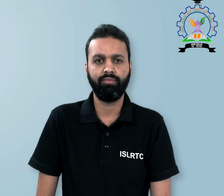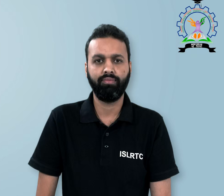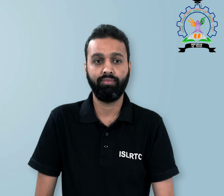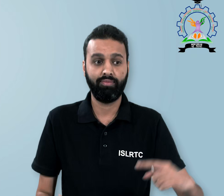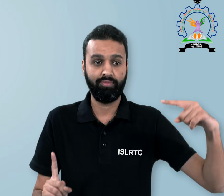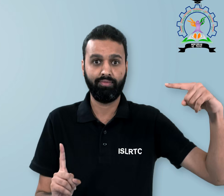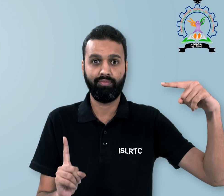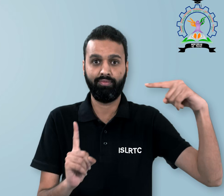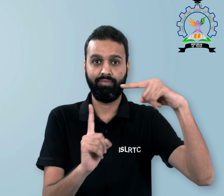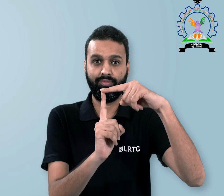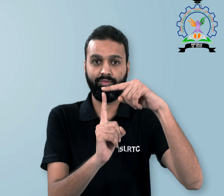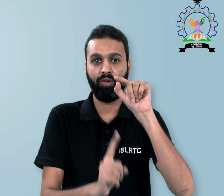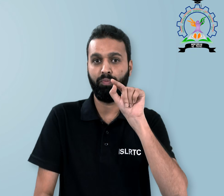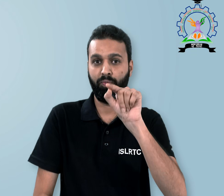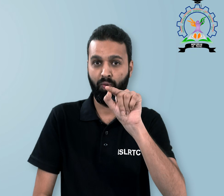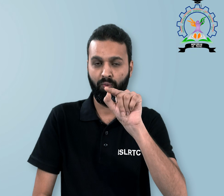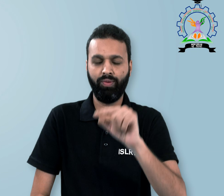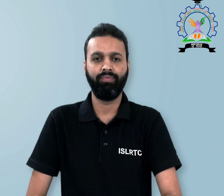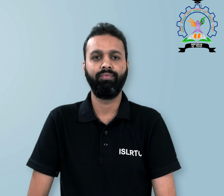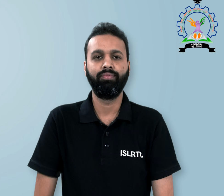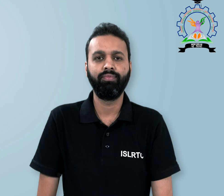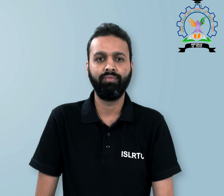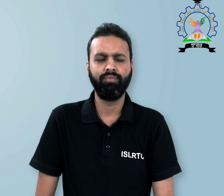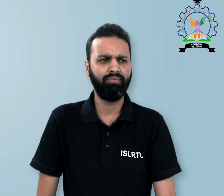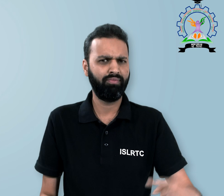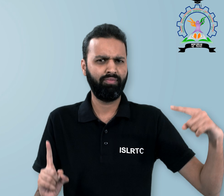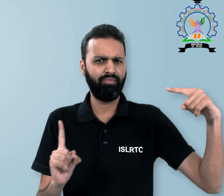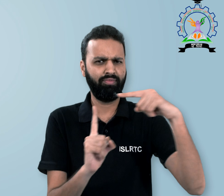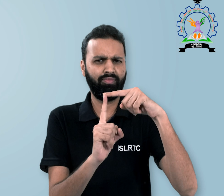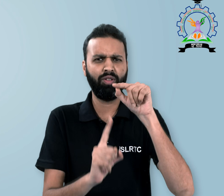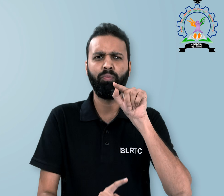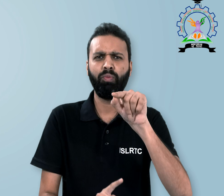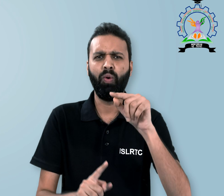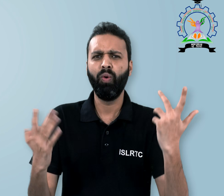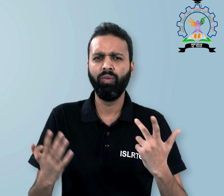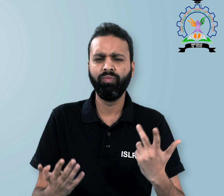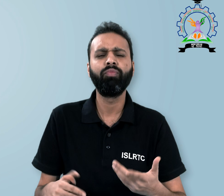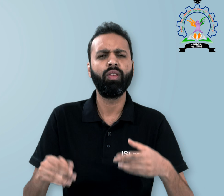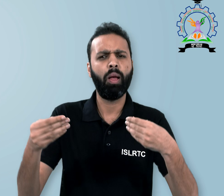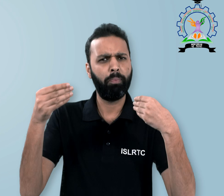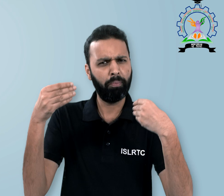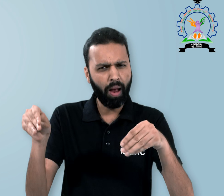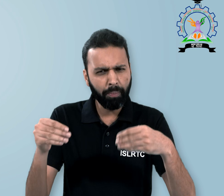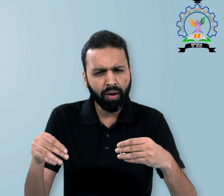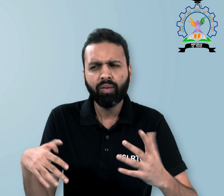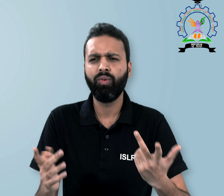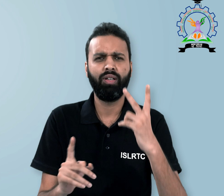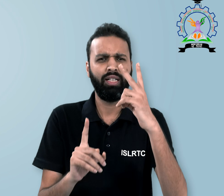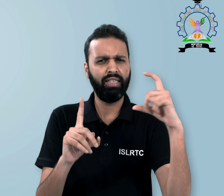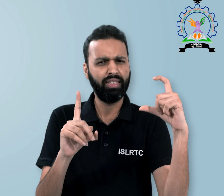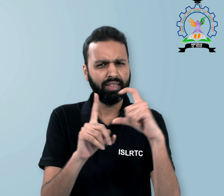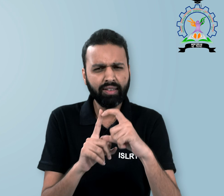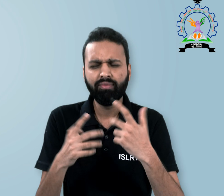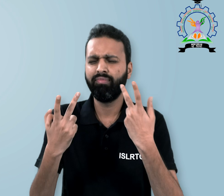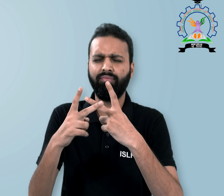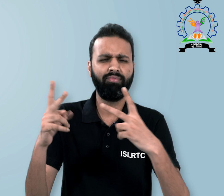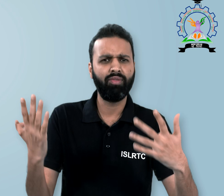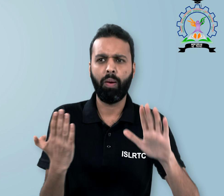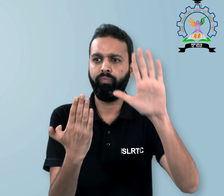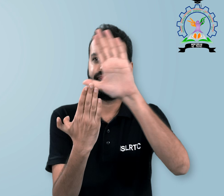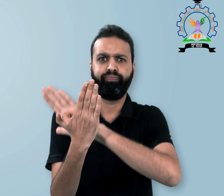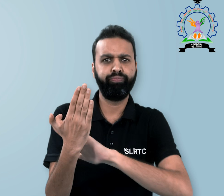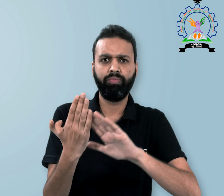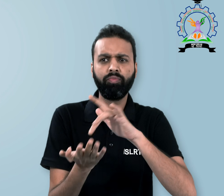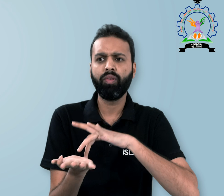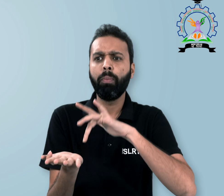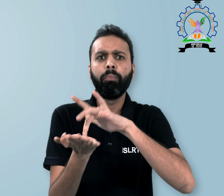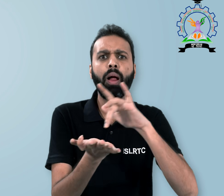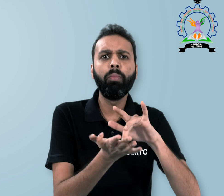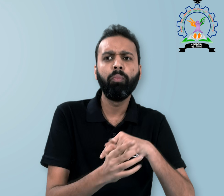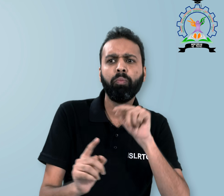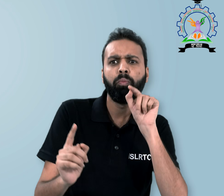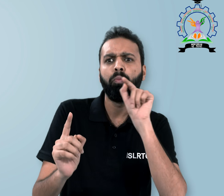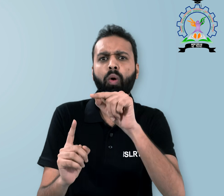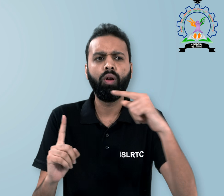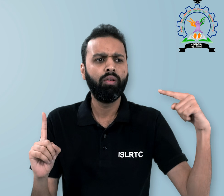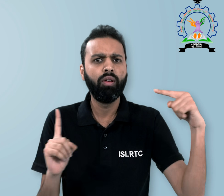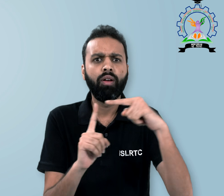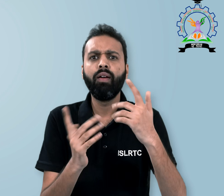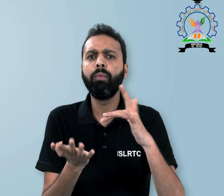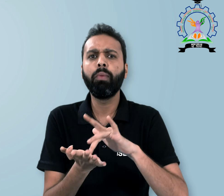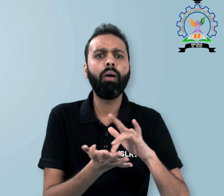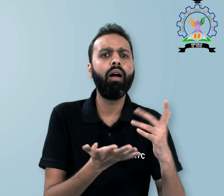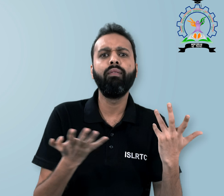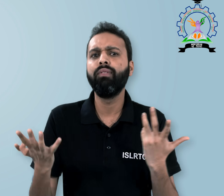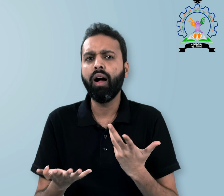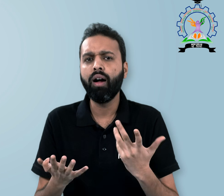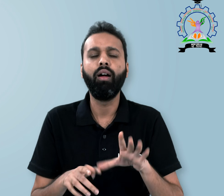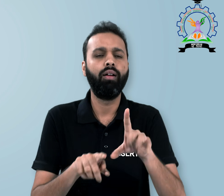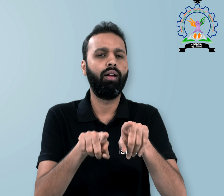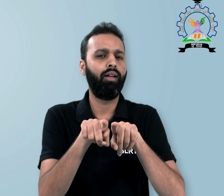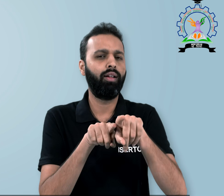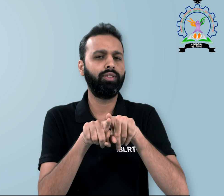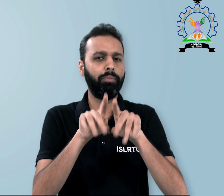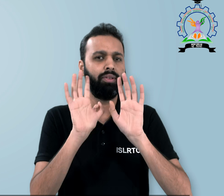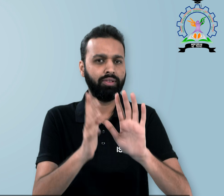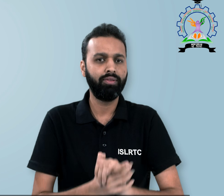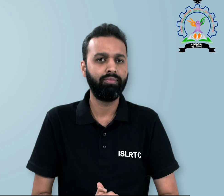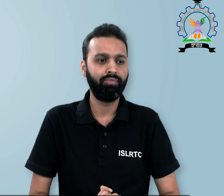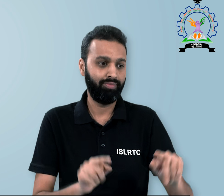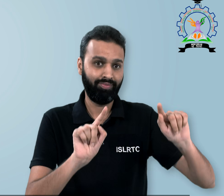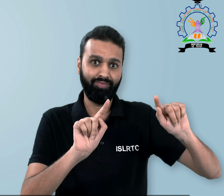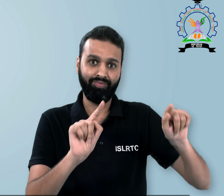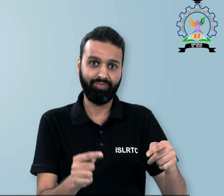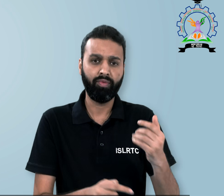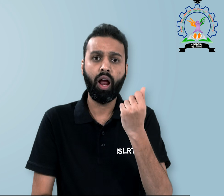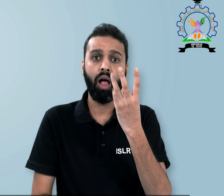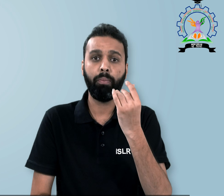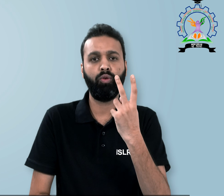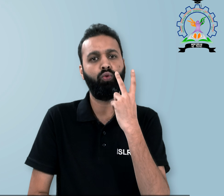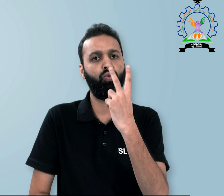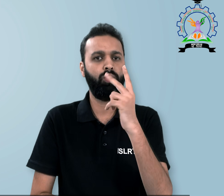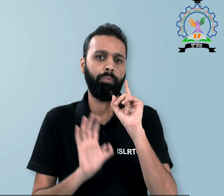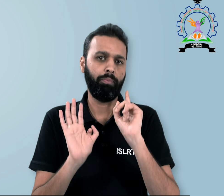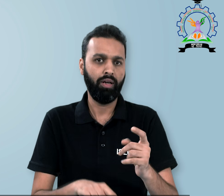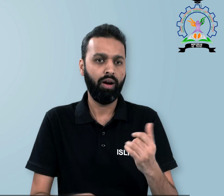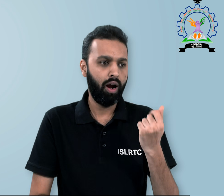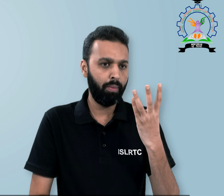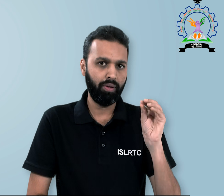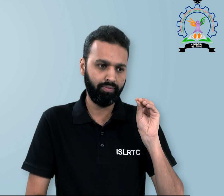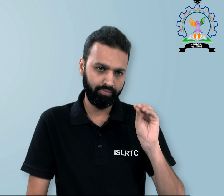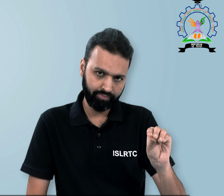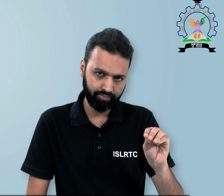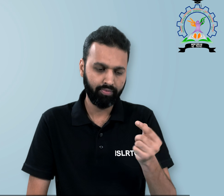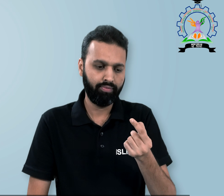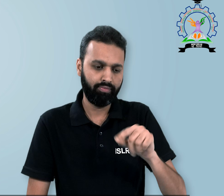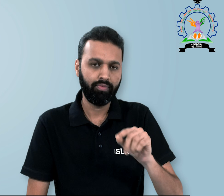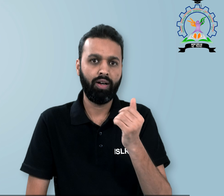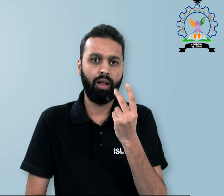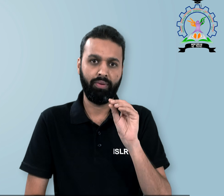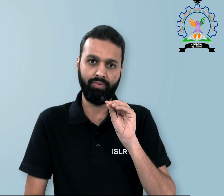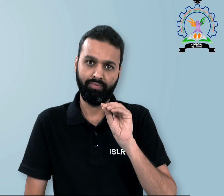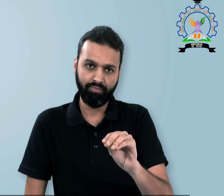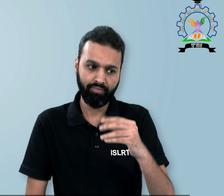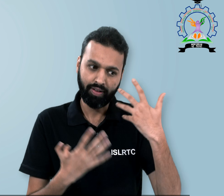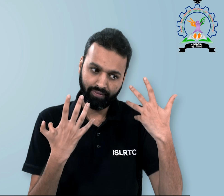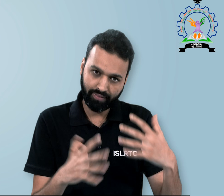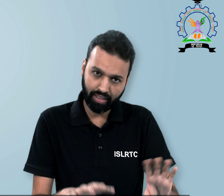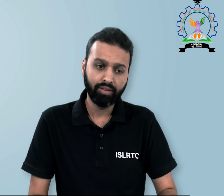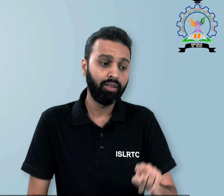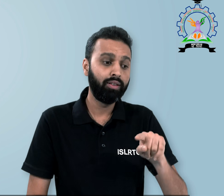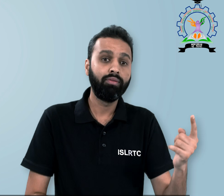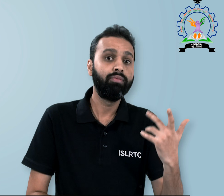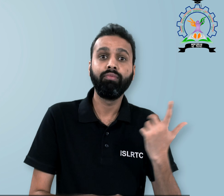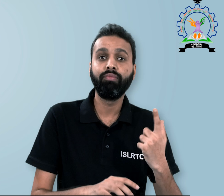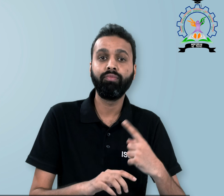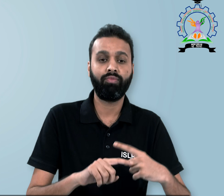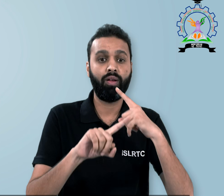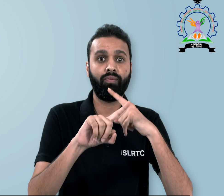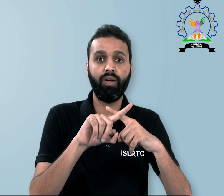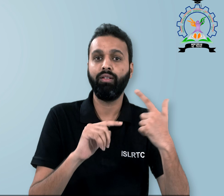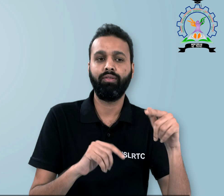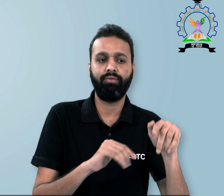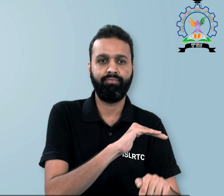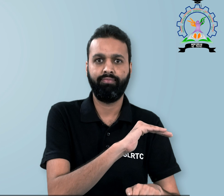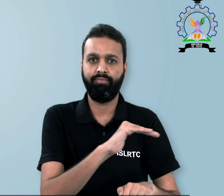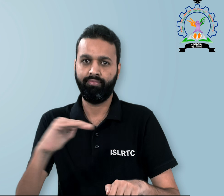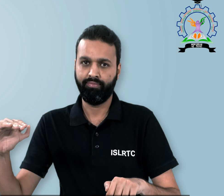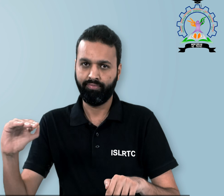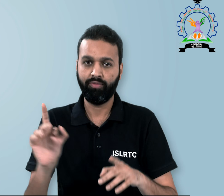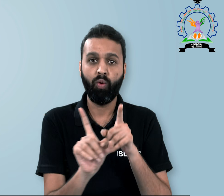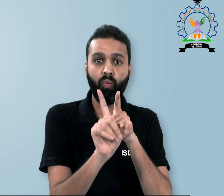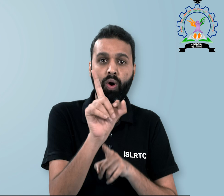Coordinate A coordinate is a set of numbers that specify the exact location of a point on a grid or plane. For example, to plot a point on a graph, the coordinates are shown as (x,y), where the first number x is the horizontal position (along the x-axis),